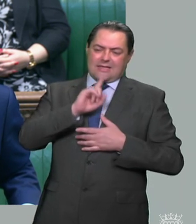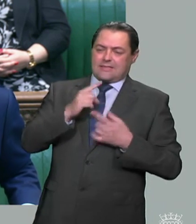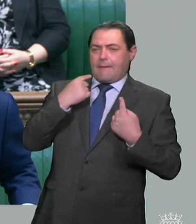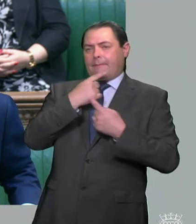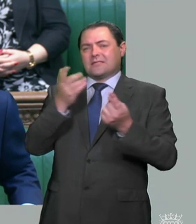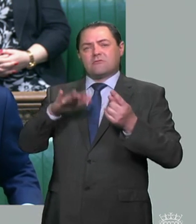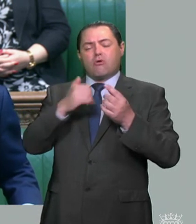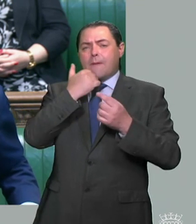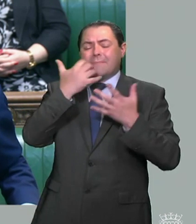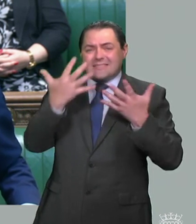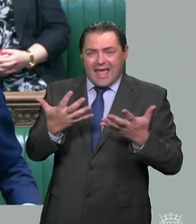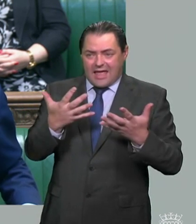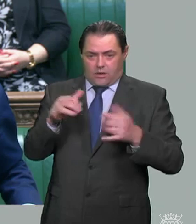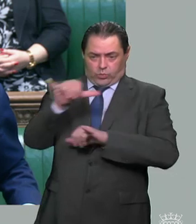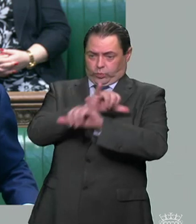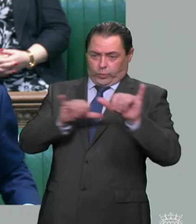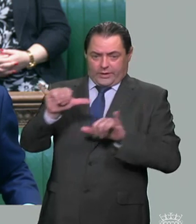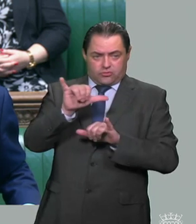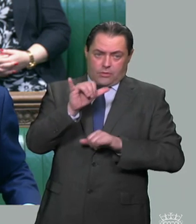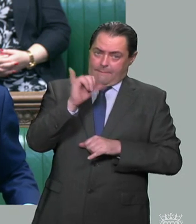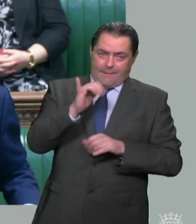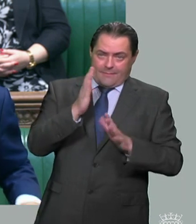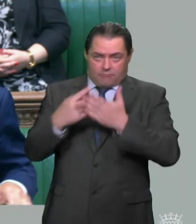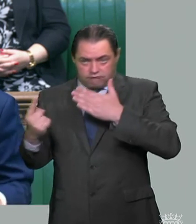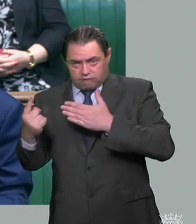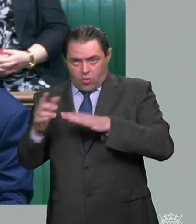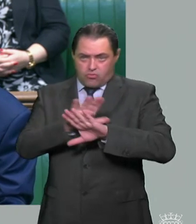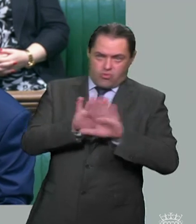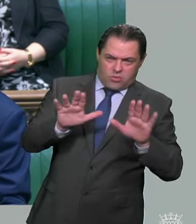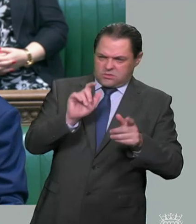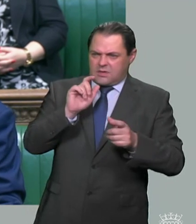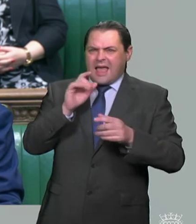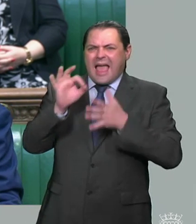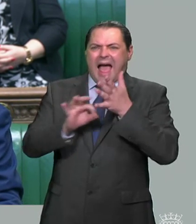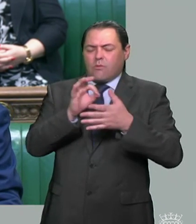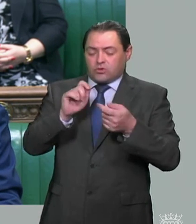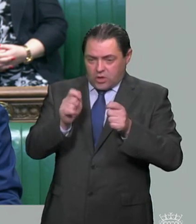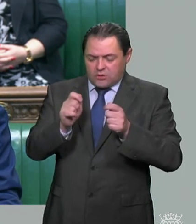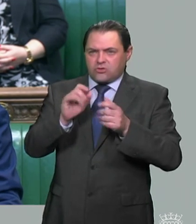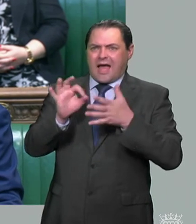10 about which businesses and workers might be exempt from isolation changed hour by hour.